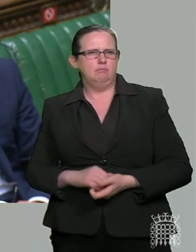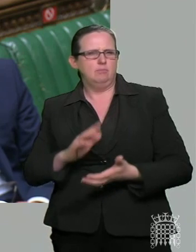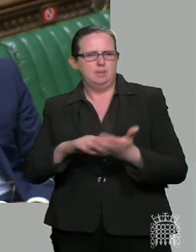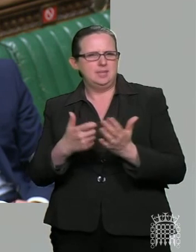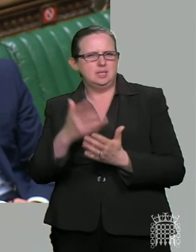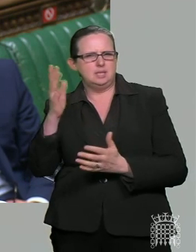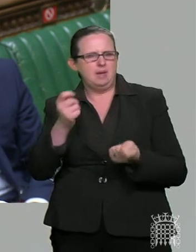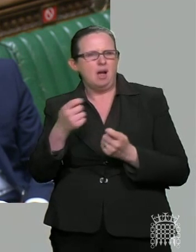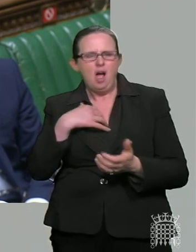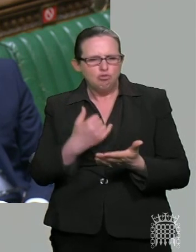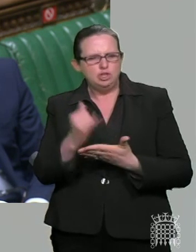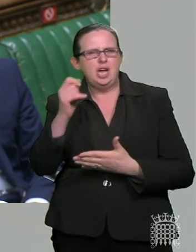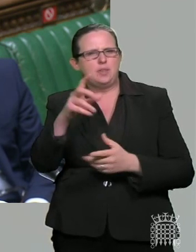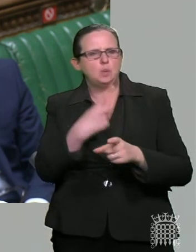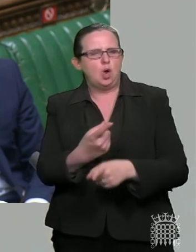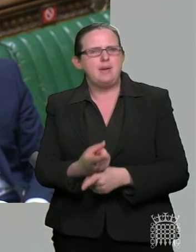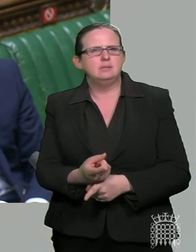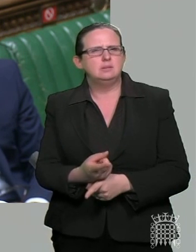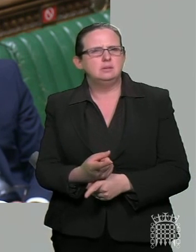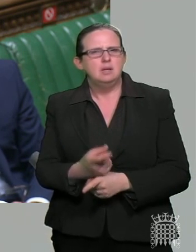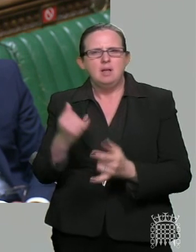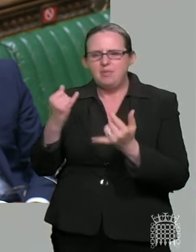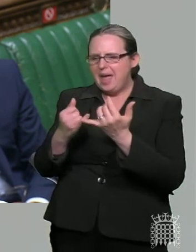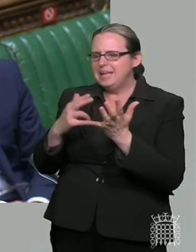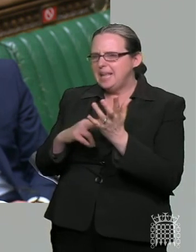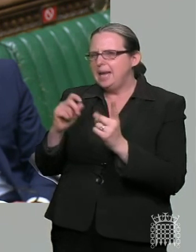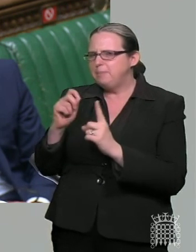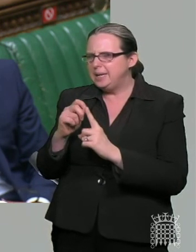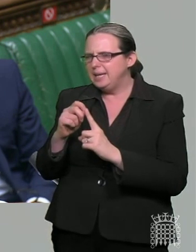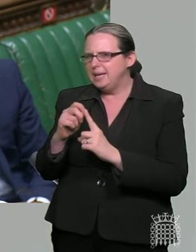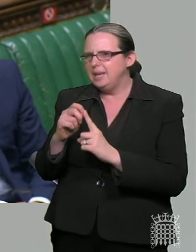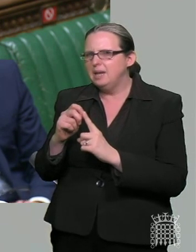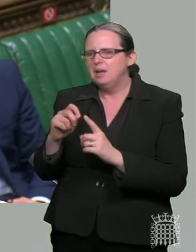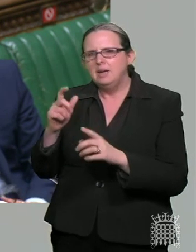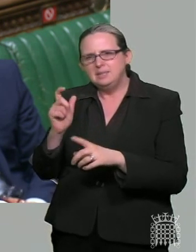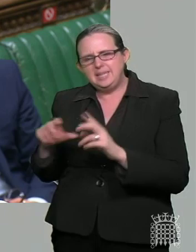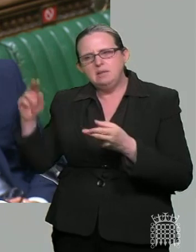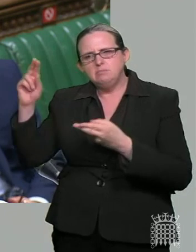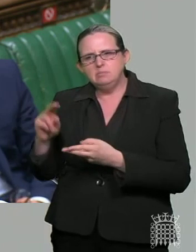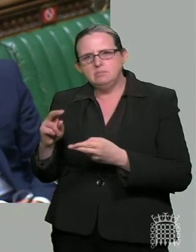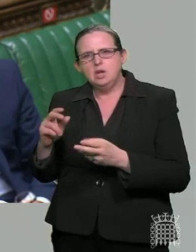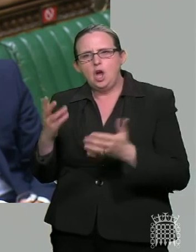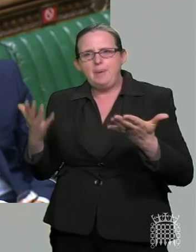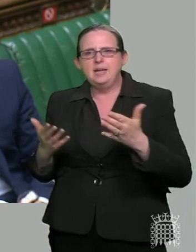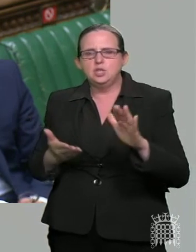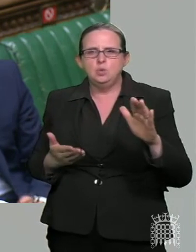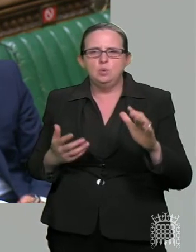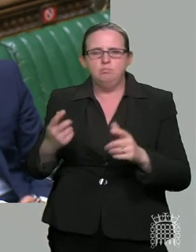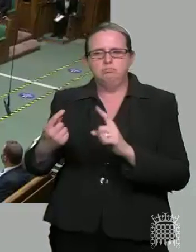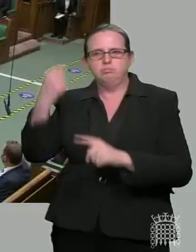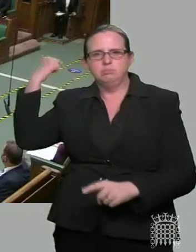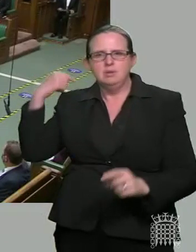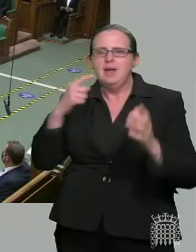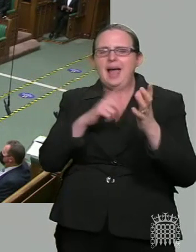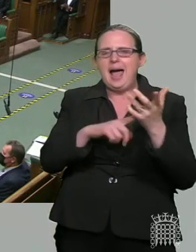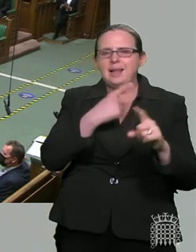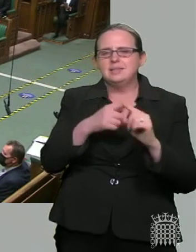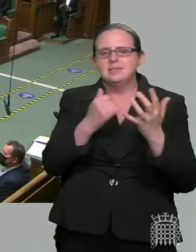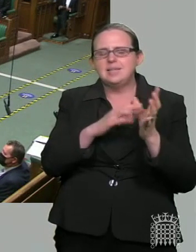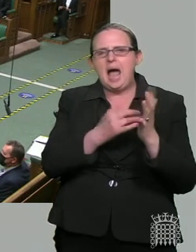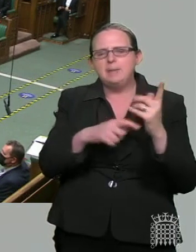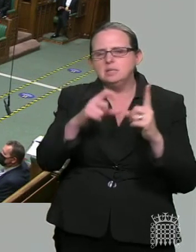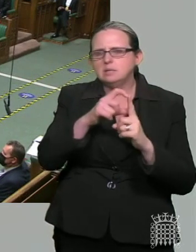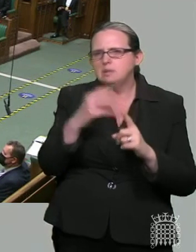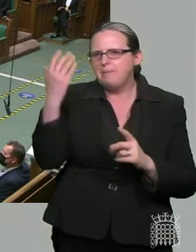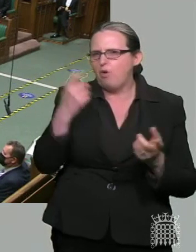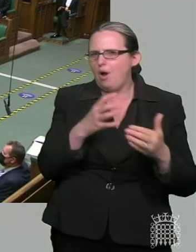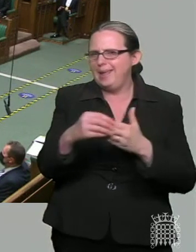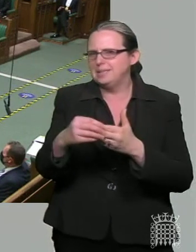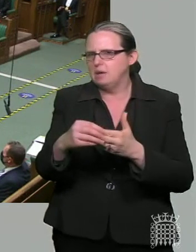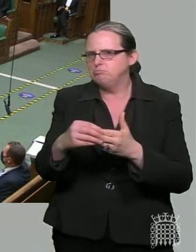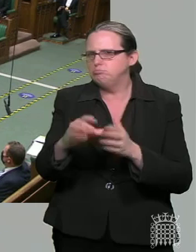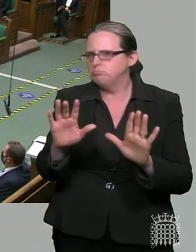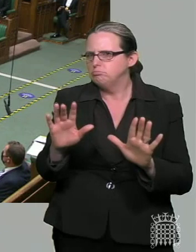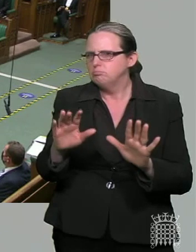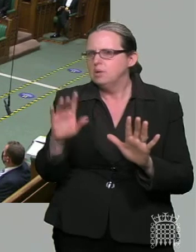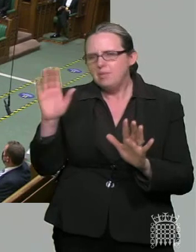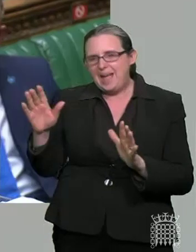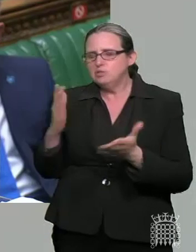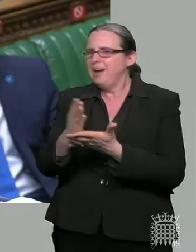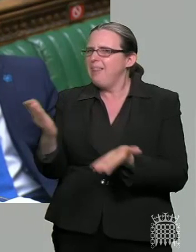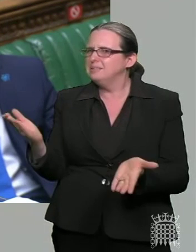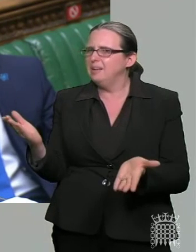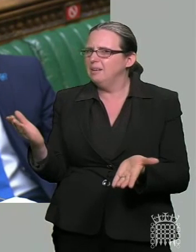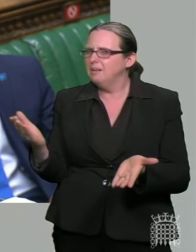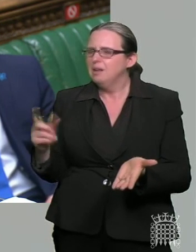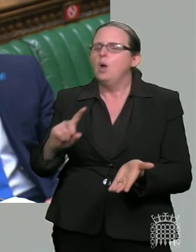I notice that, actually, the Scottish National party did less well than it did under Alex Salmond in 2011—I hesitate to point that out to the honourable Gentleman, but that is the reality.